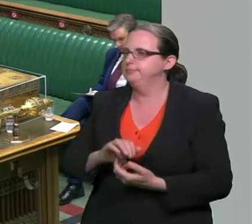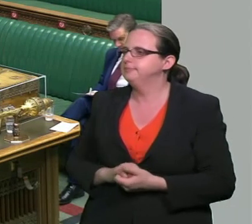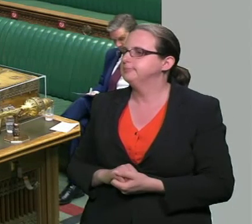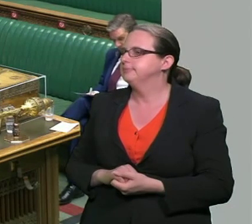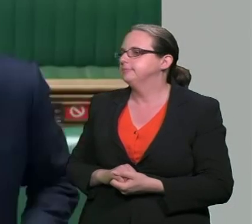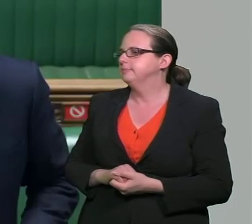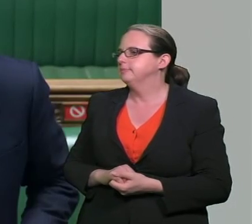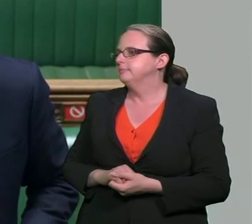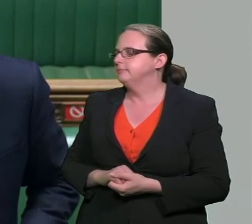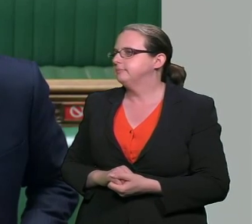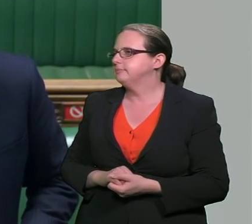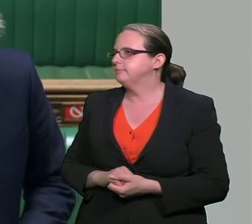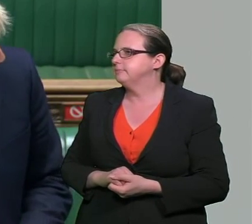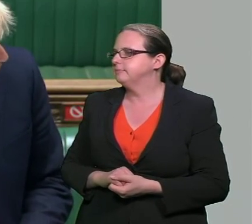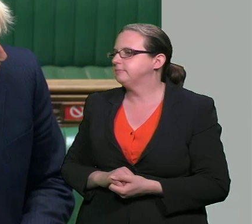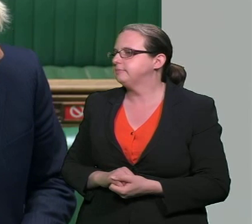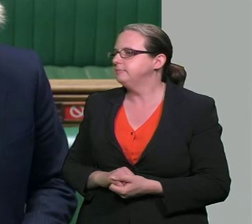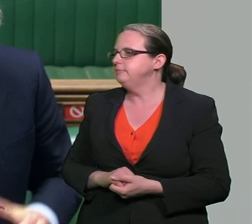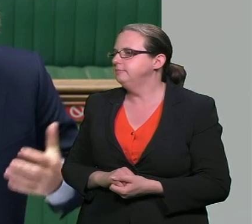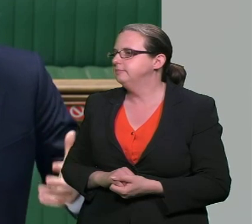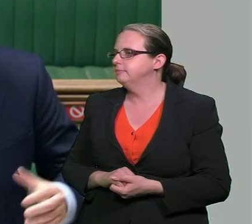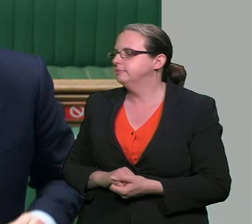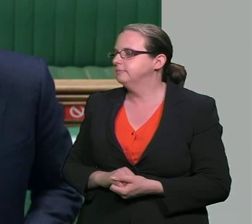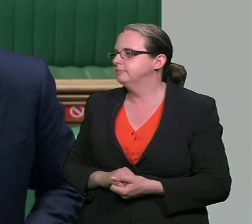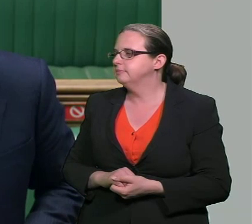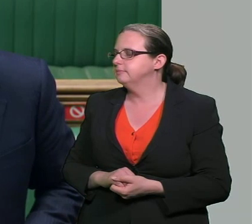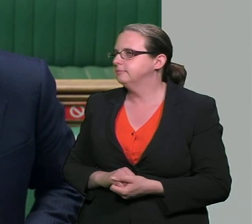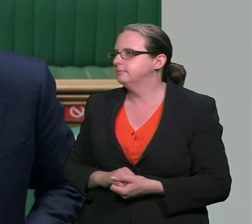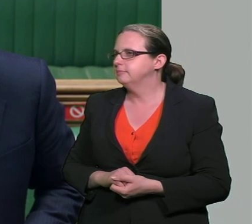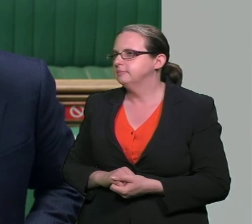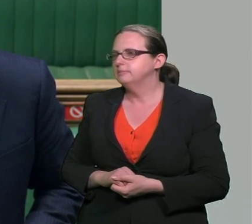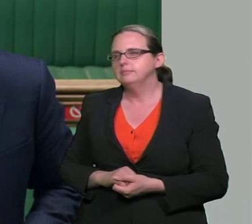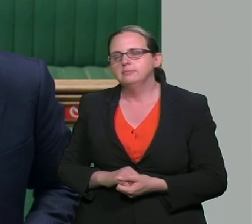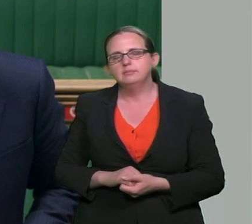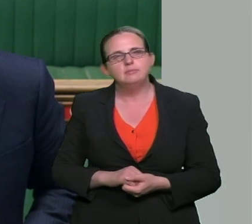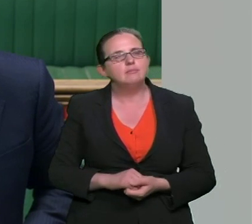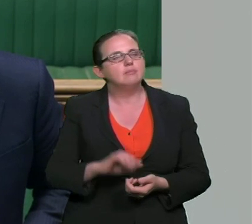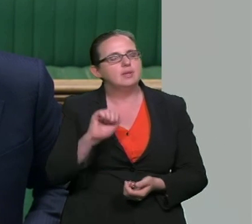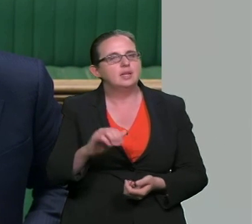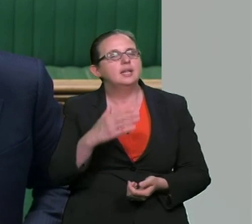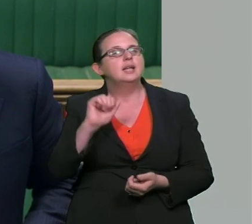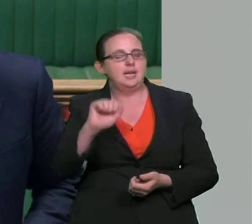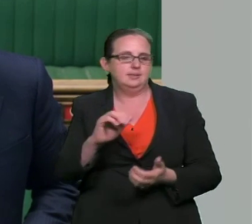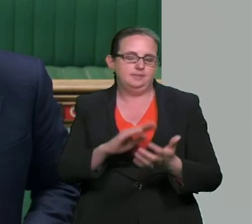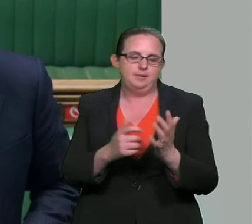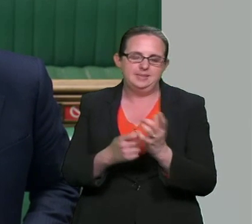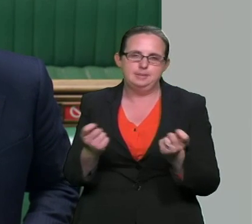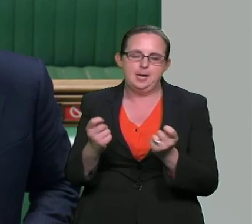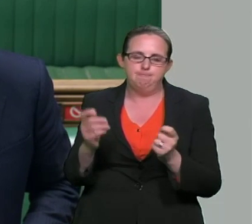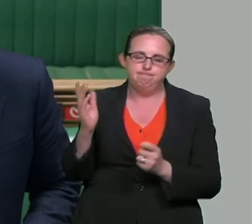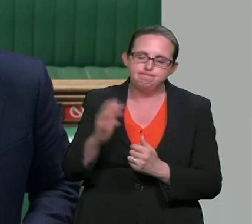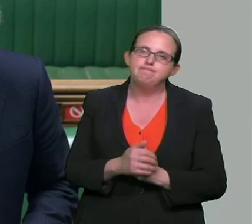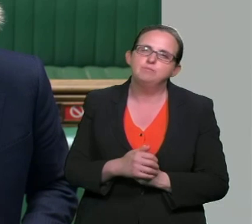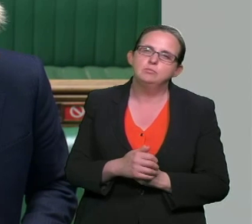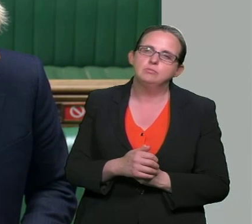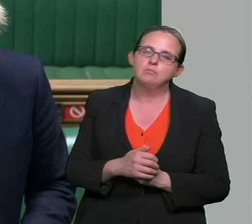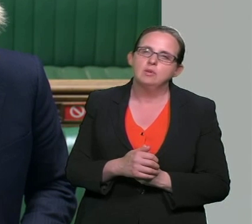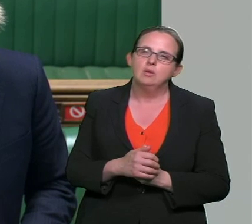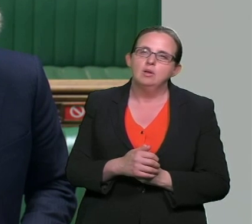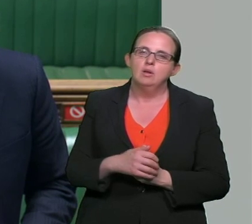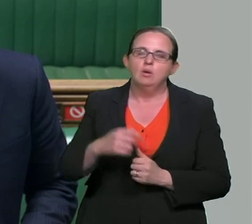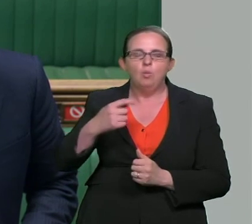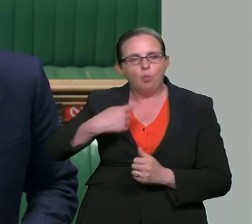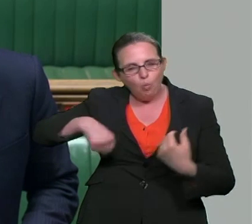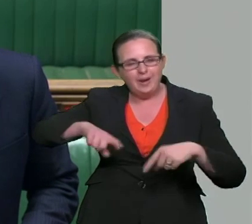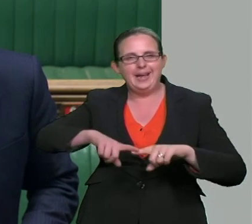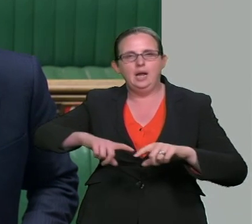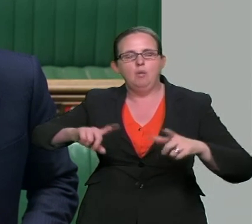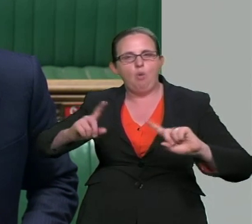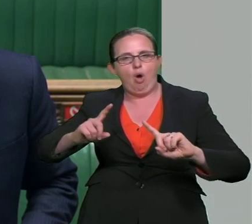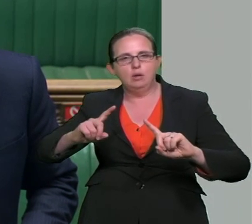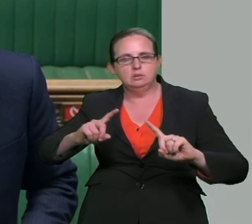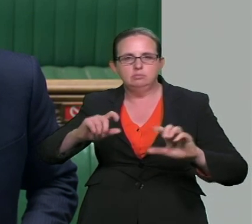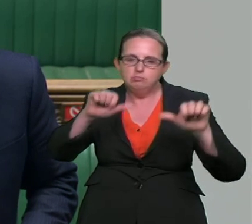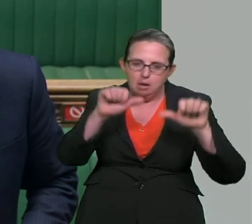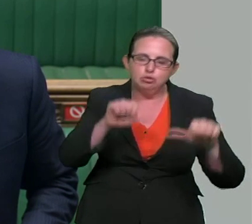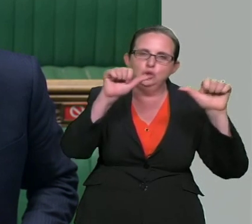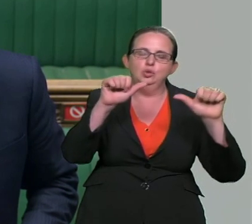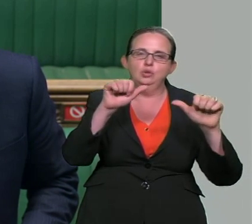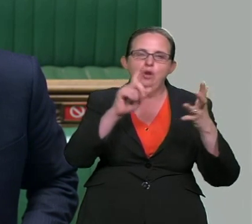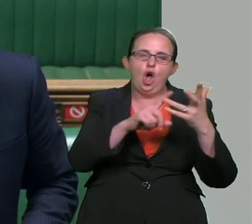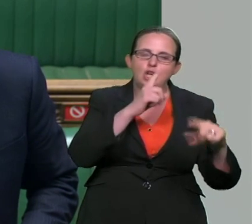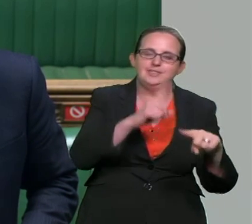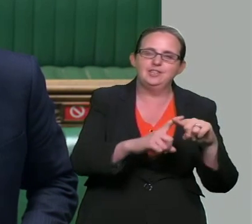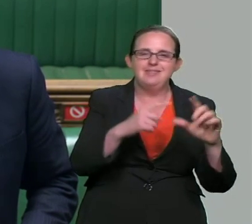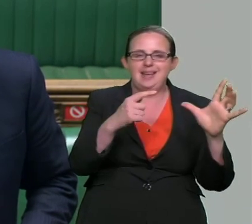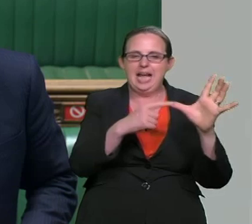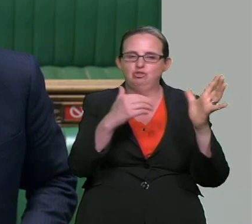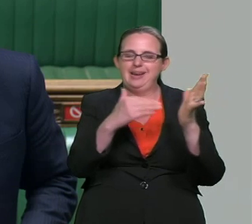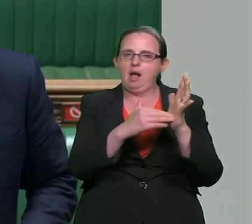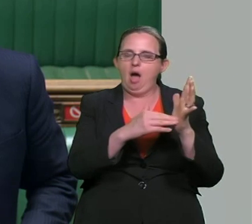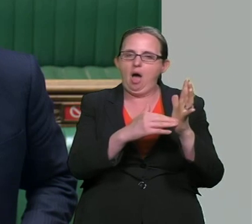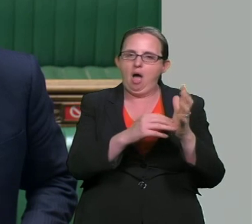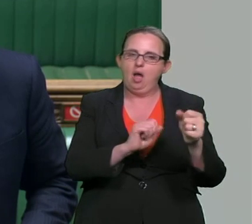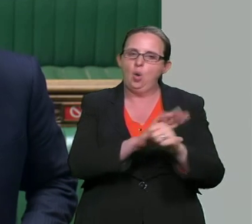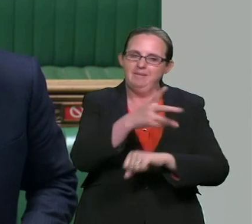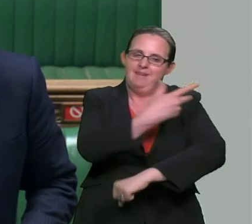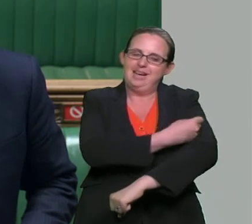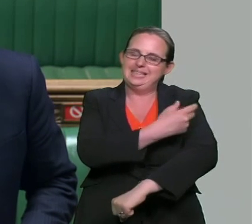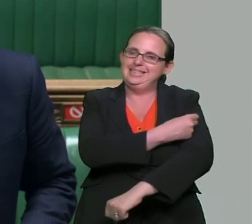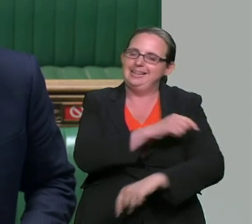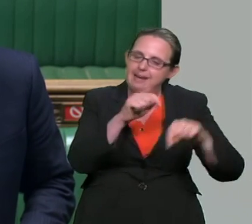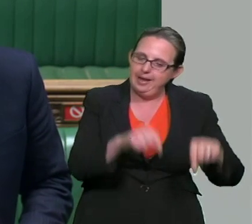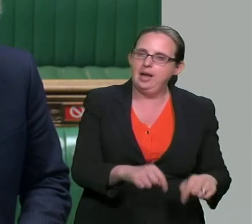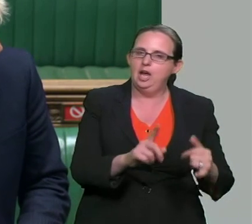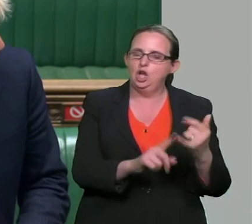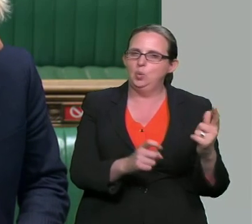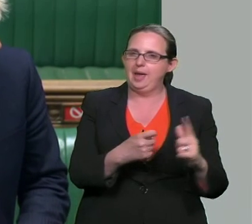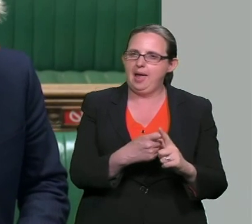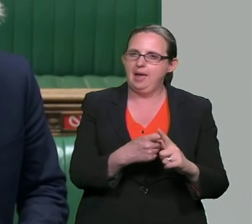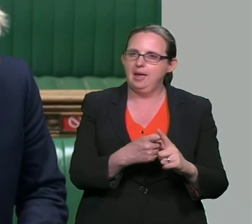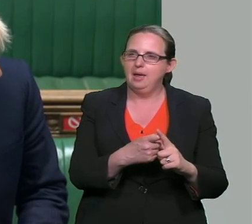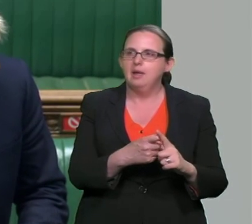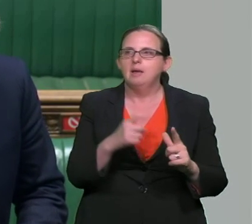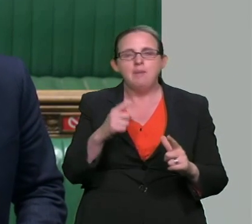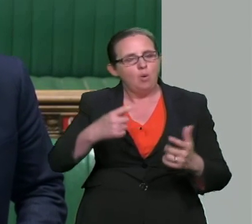Yes, indeed. What the people of this country also understand is that not only were we able to give one of the first authorisations for the Oxford-AstraZeneca vaccine, but, thanks to the